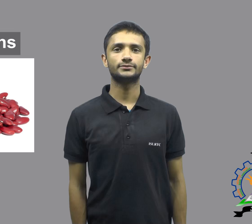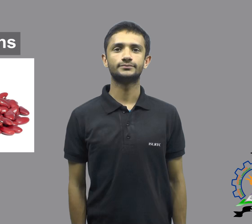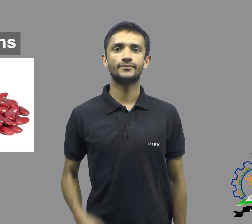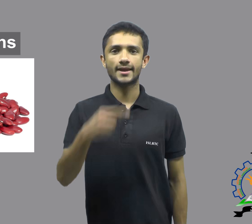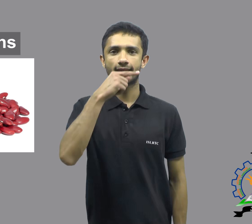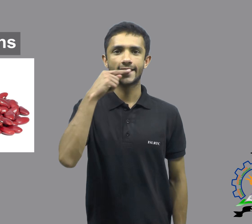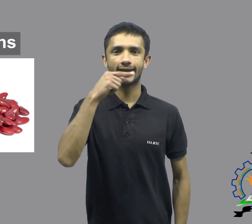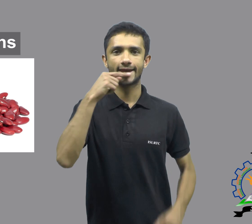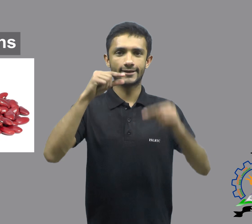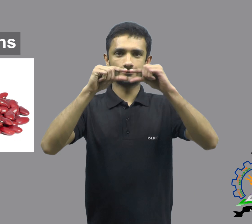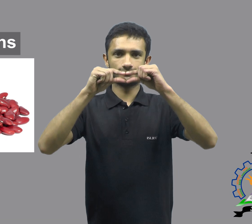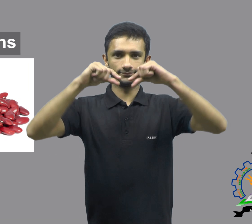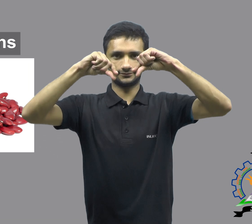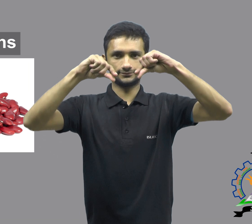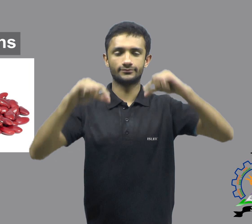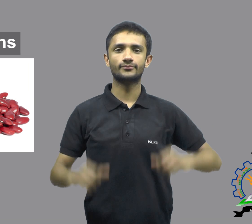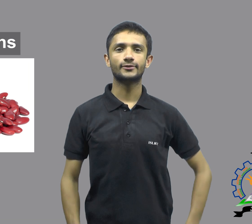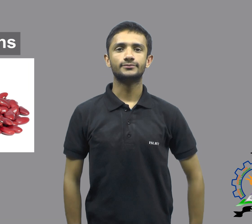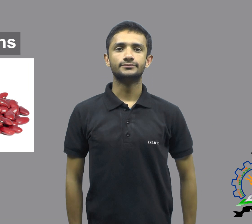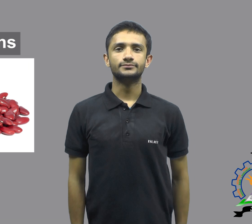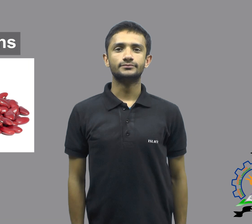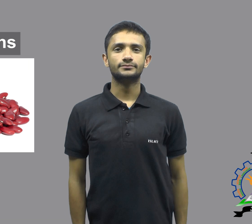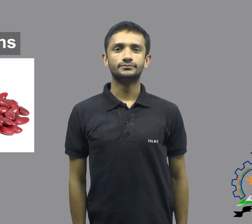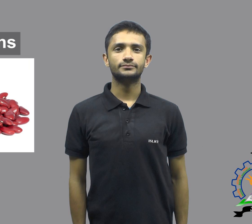Kidney Beans